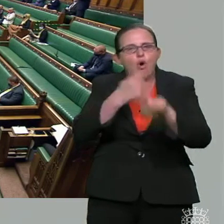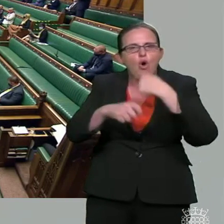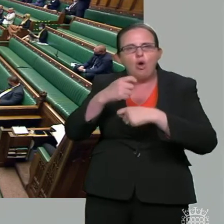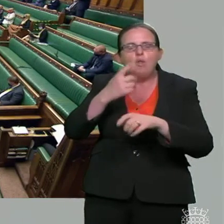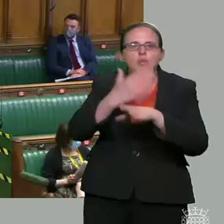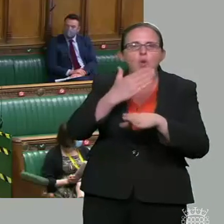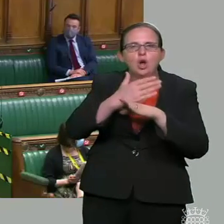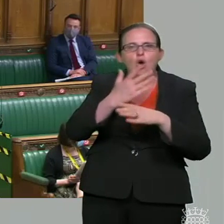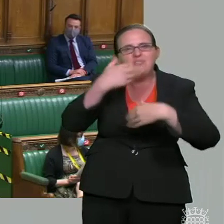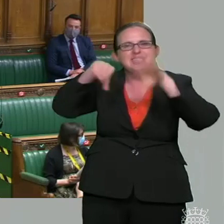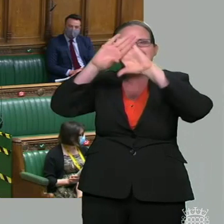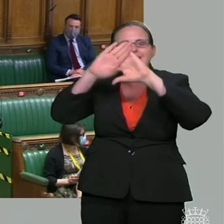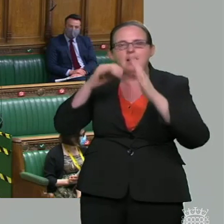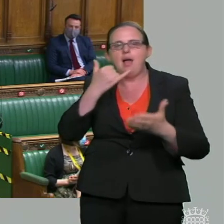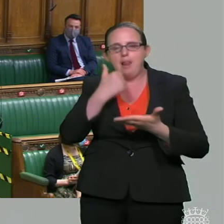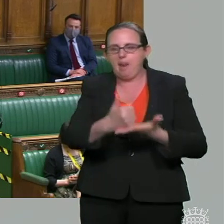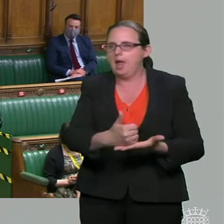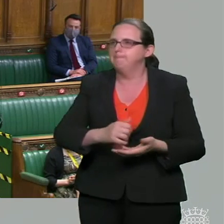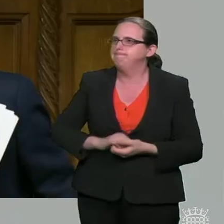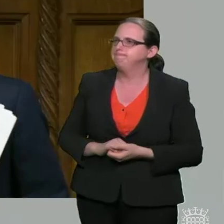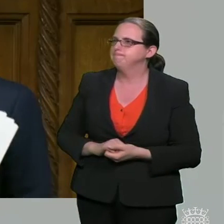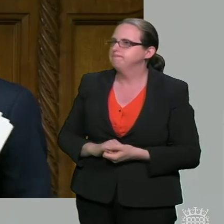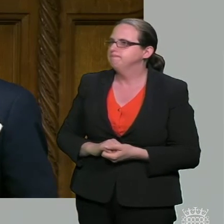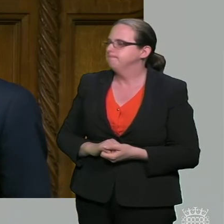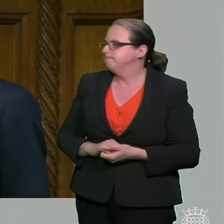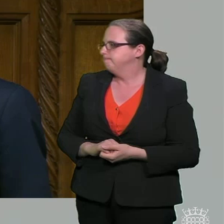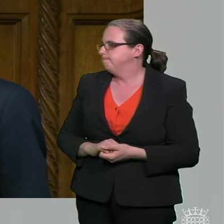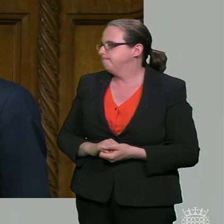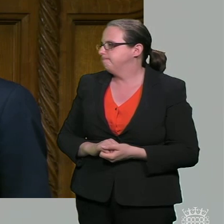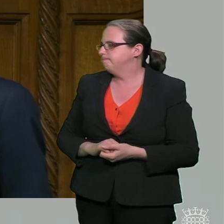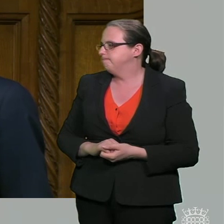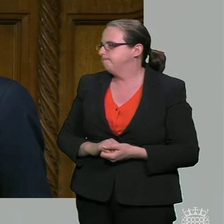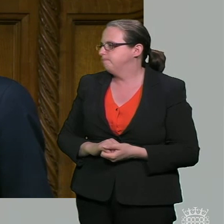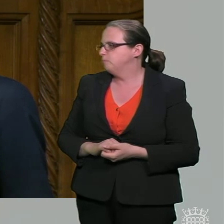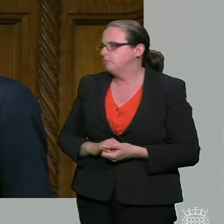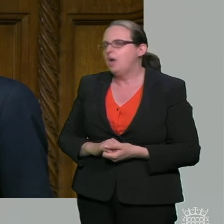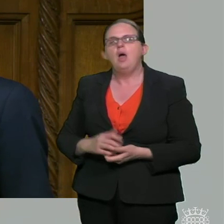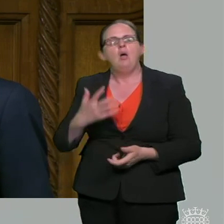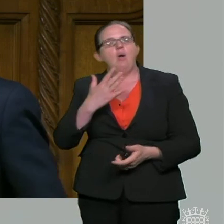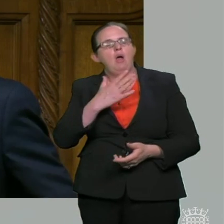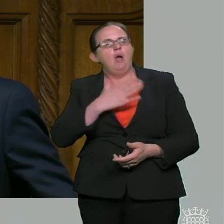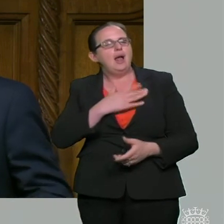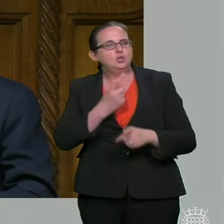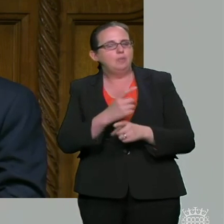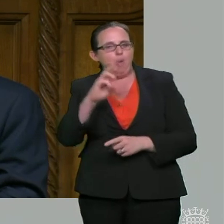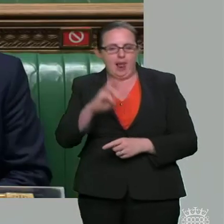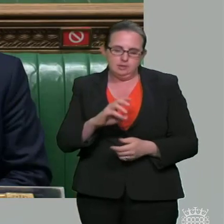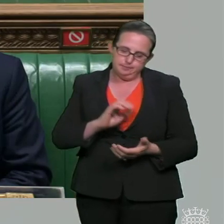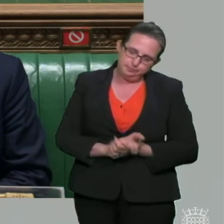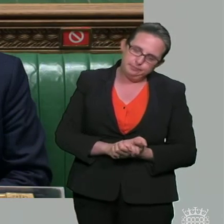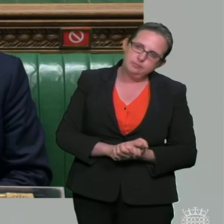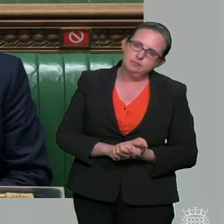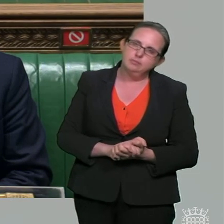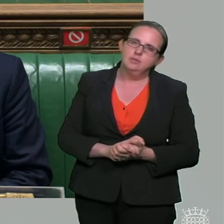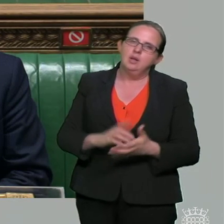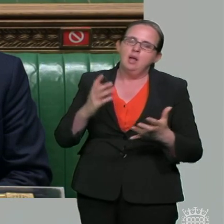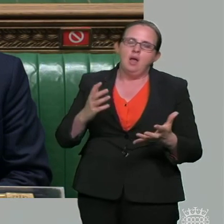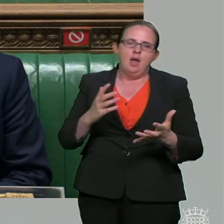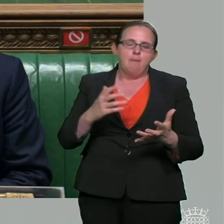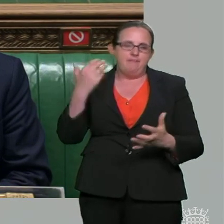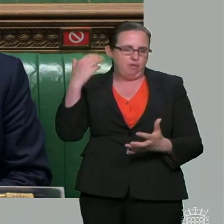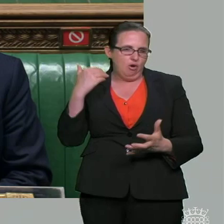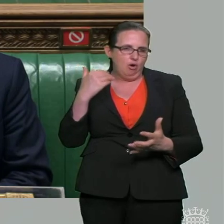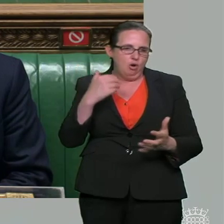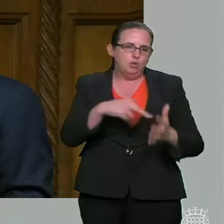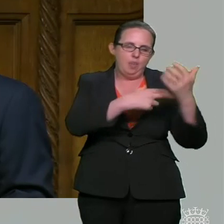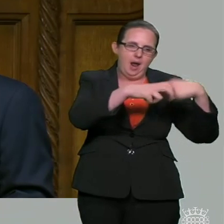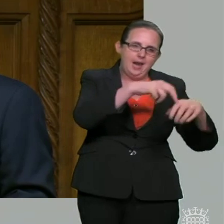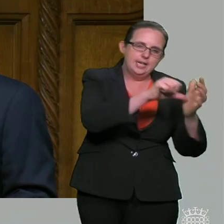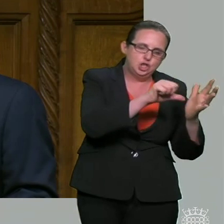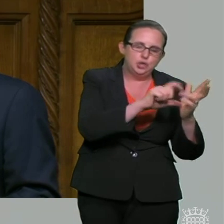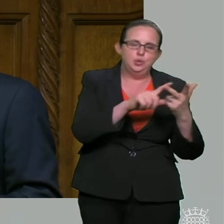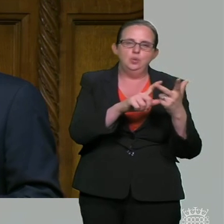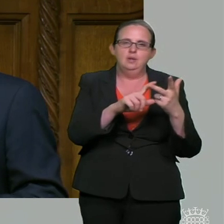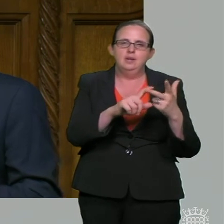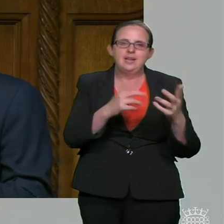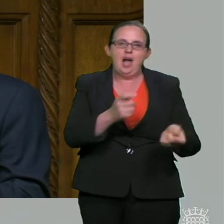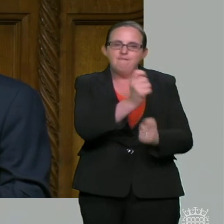Brexit is quickly turning into a story of betrayals. First, it was the Northern Irish Unionists, then it was the fishermen, and now our farmers face a skewed trade deal with Australia.